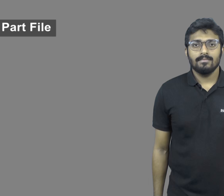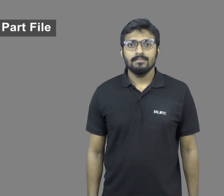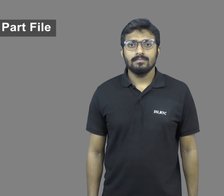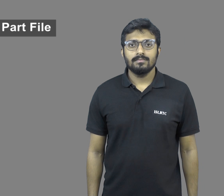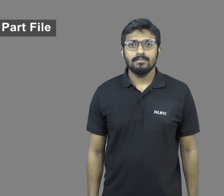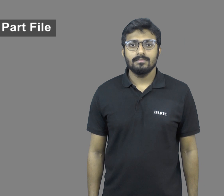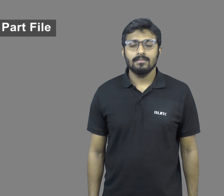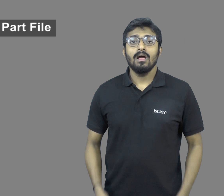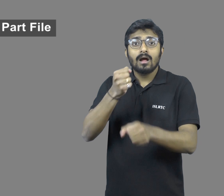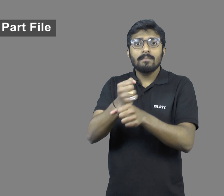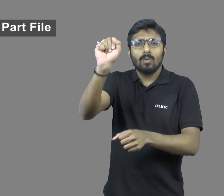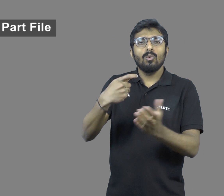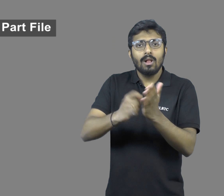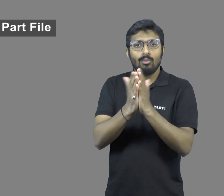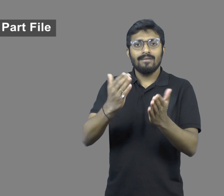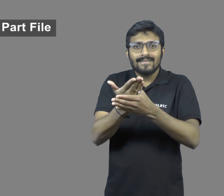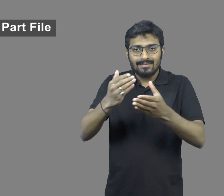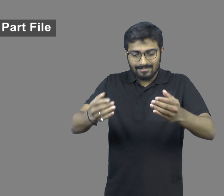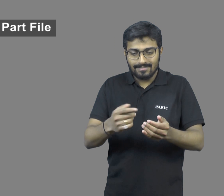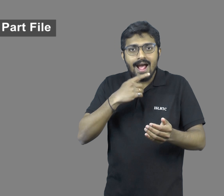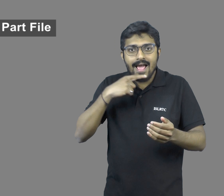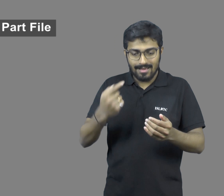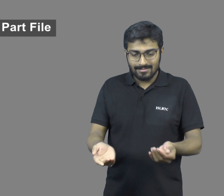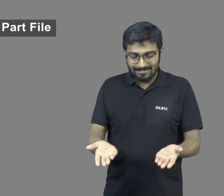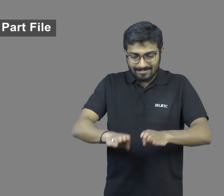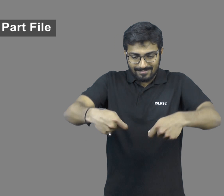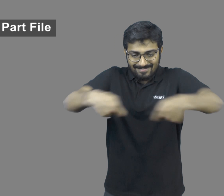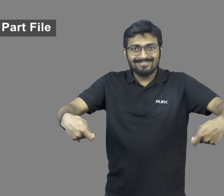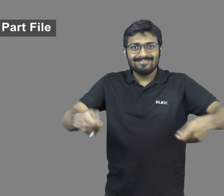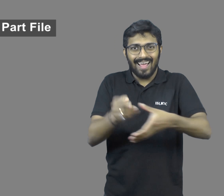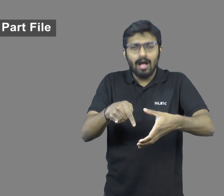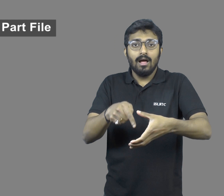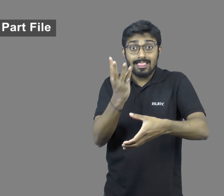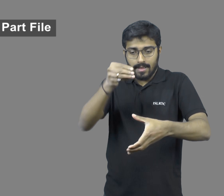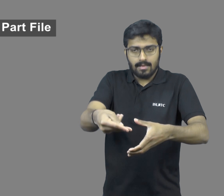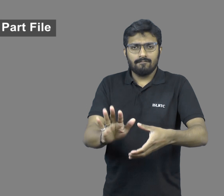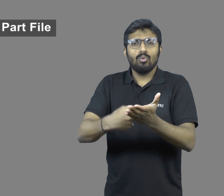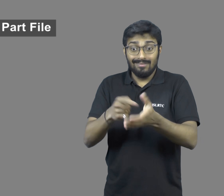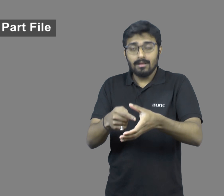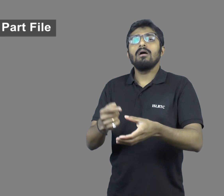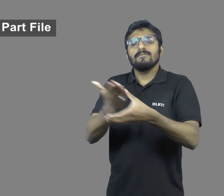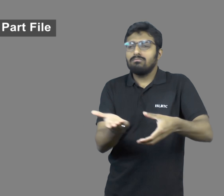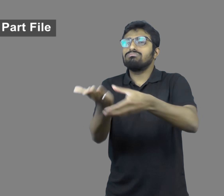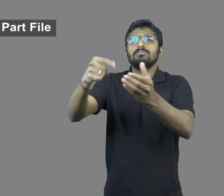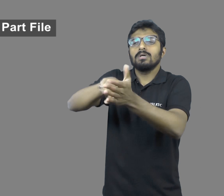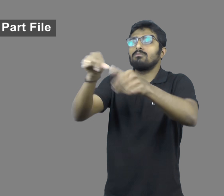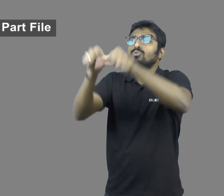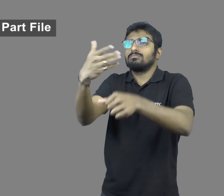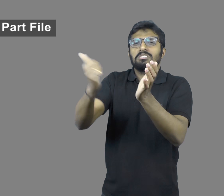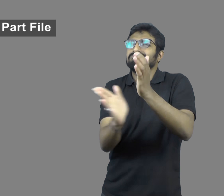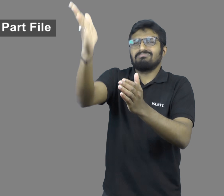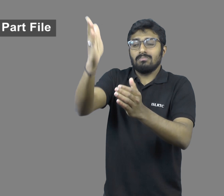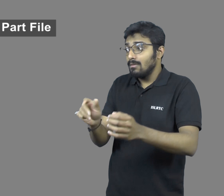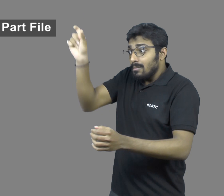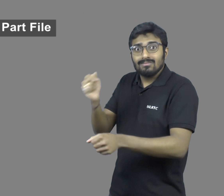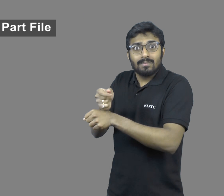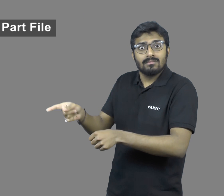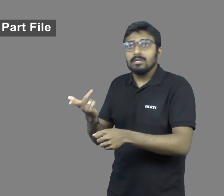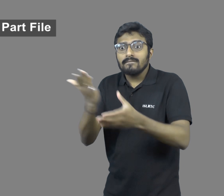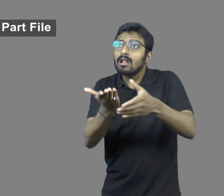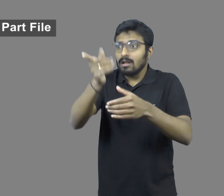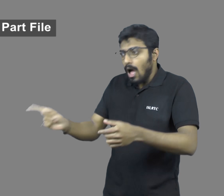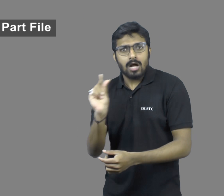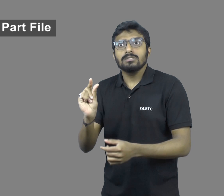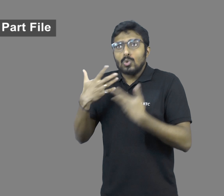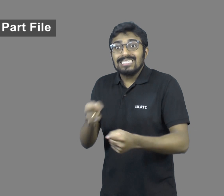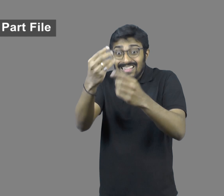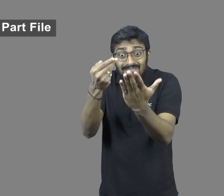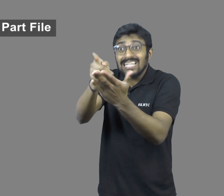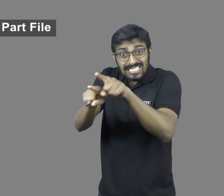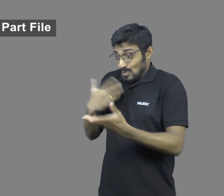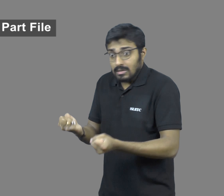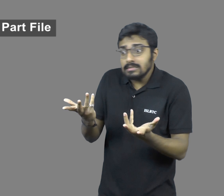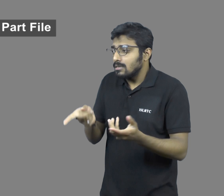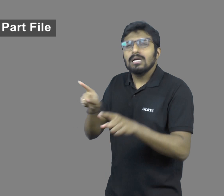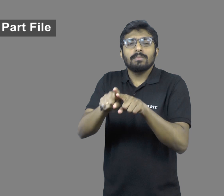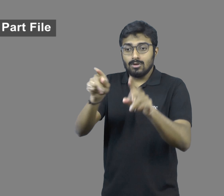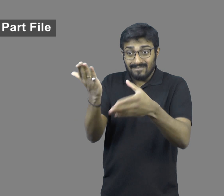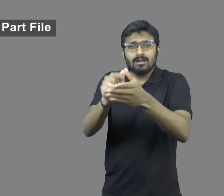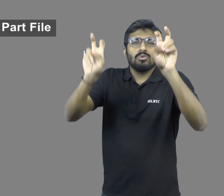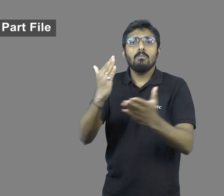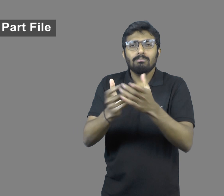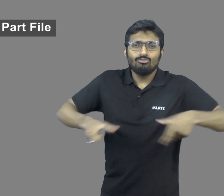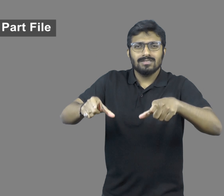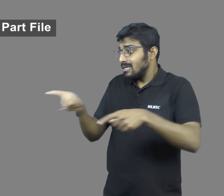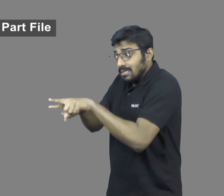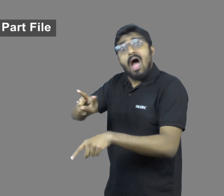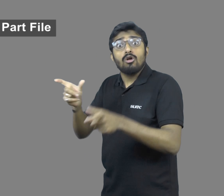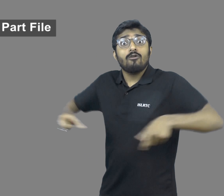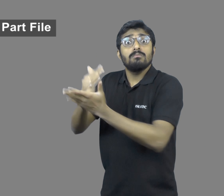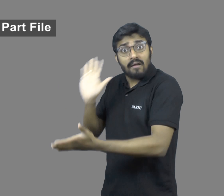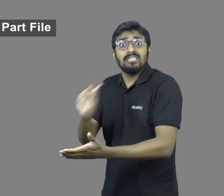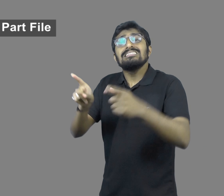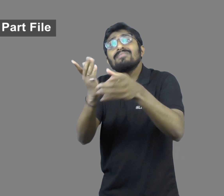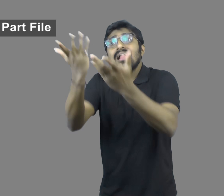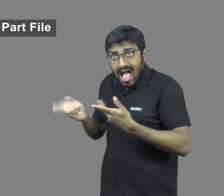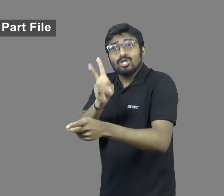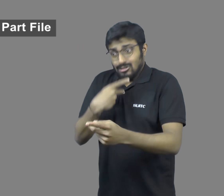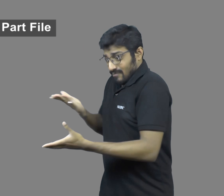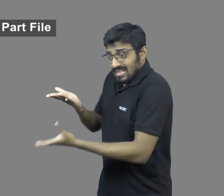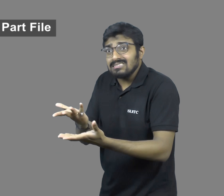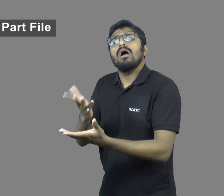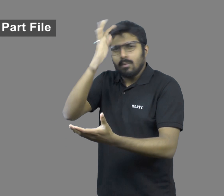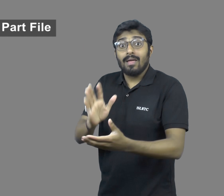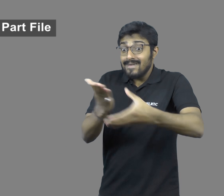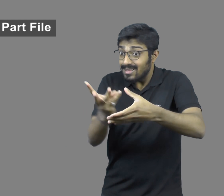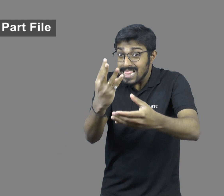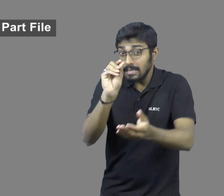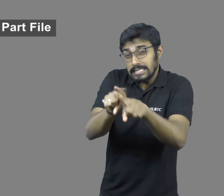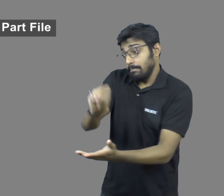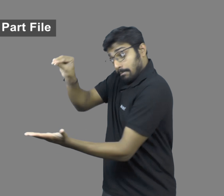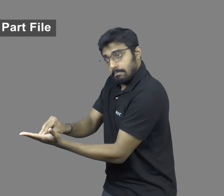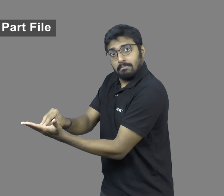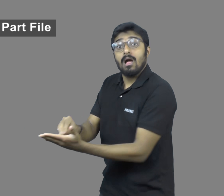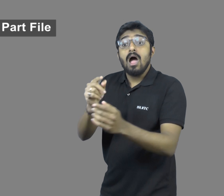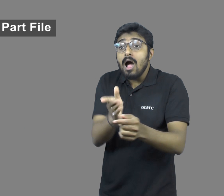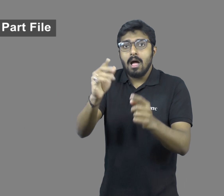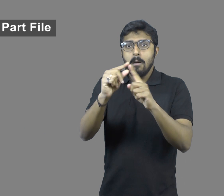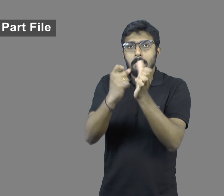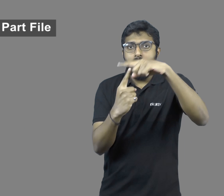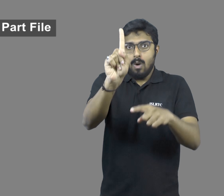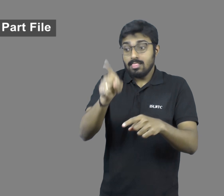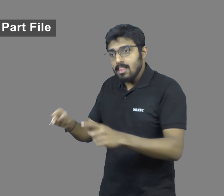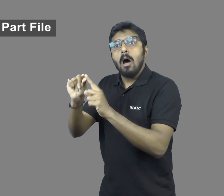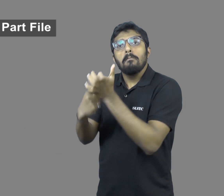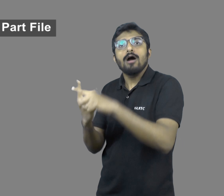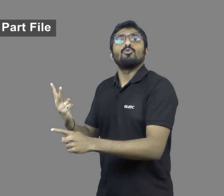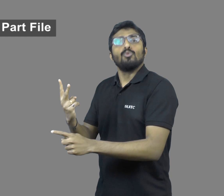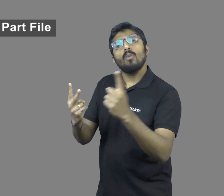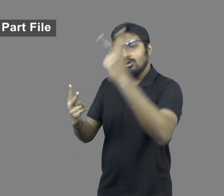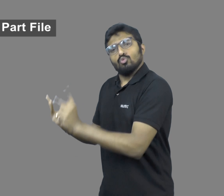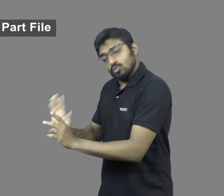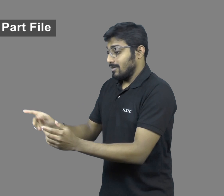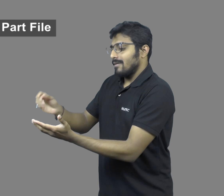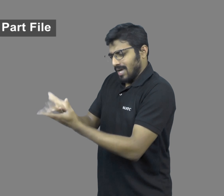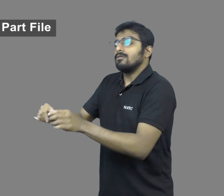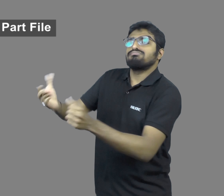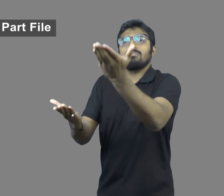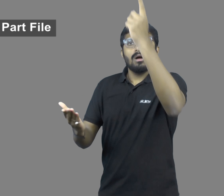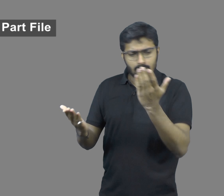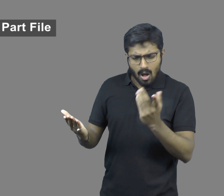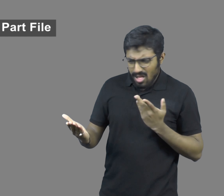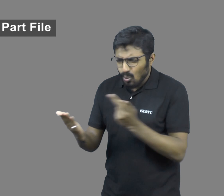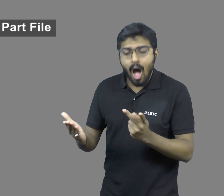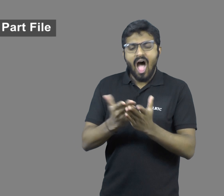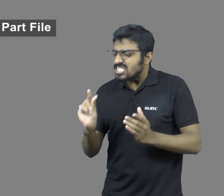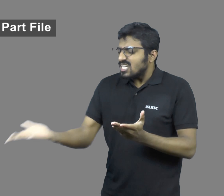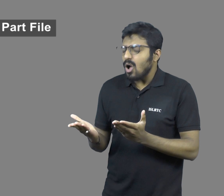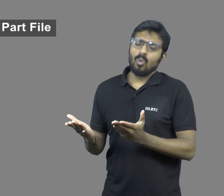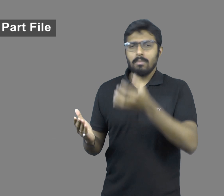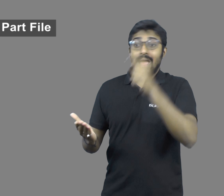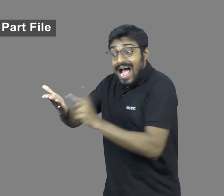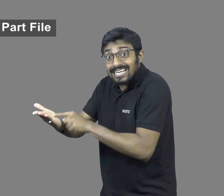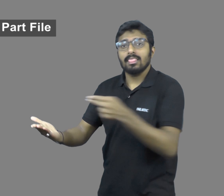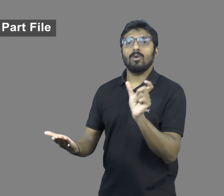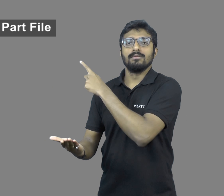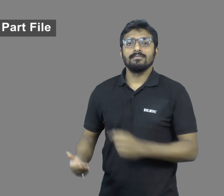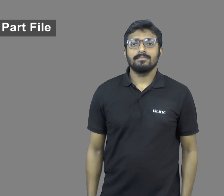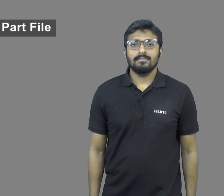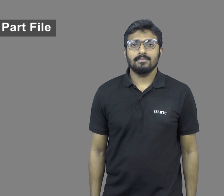Part File